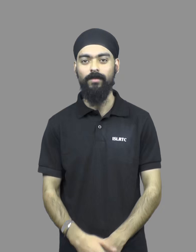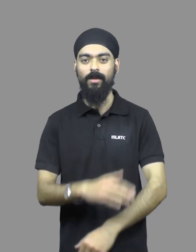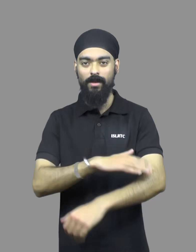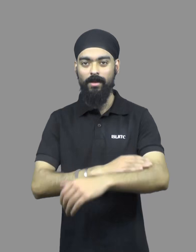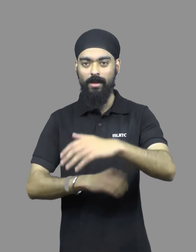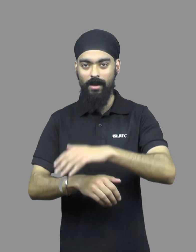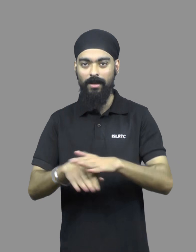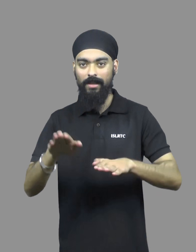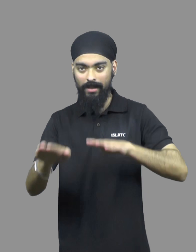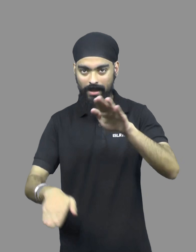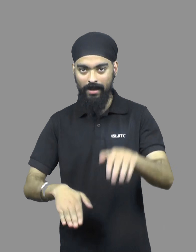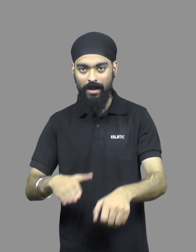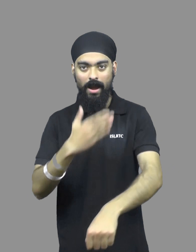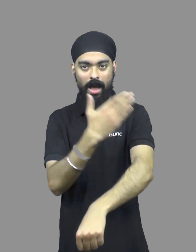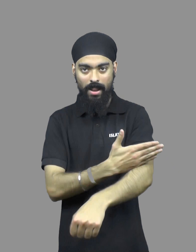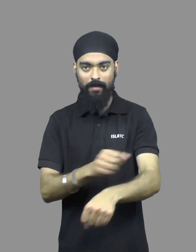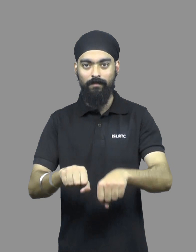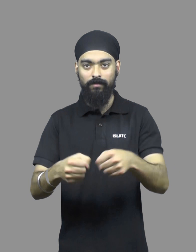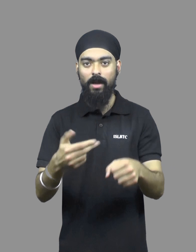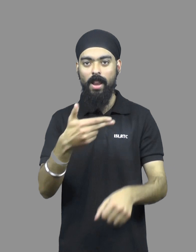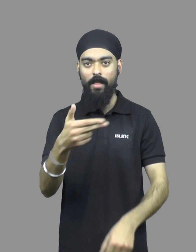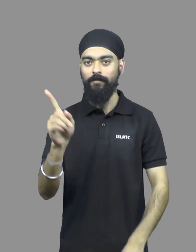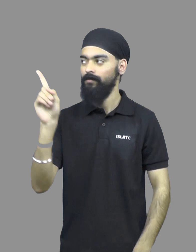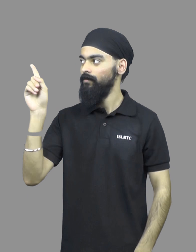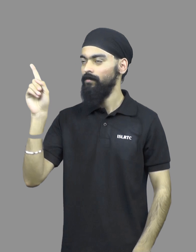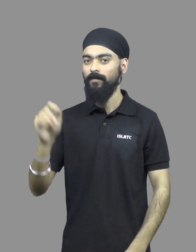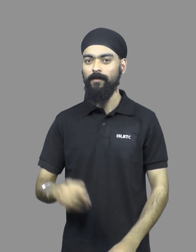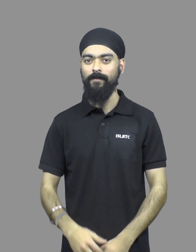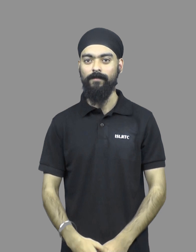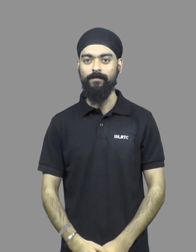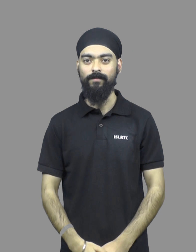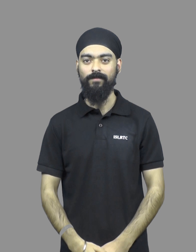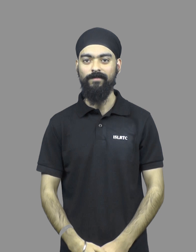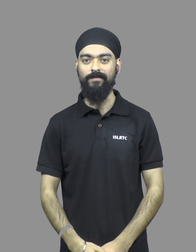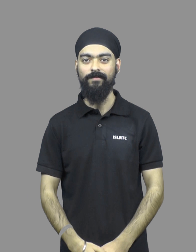Amputation